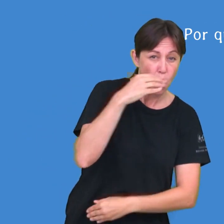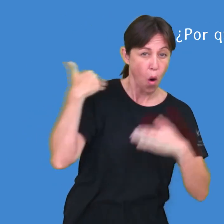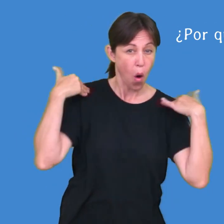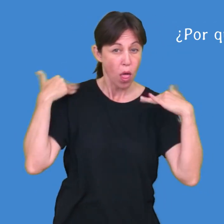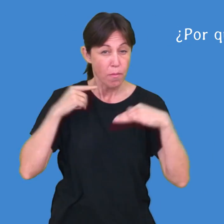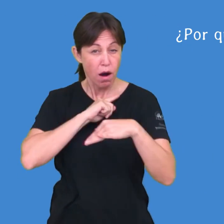ejercicio